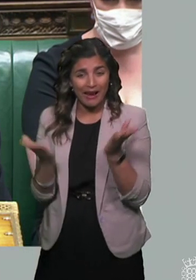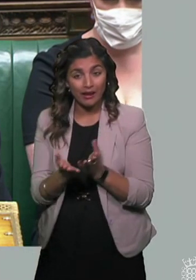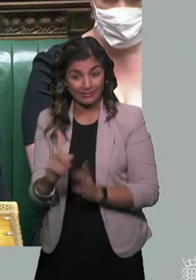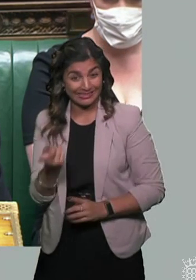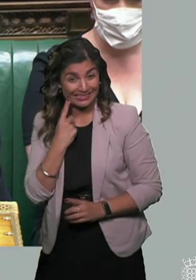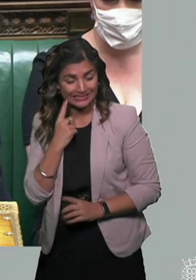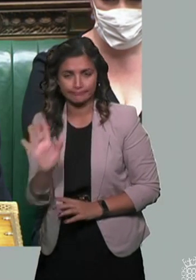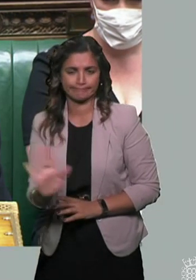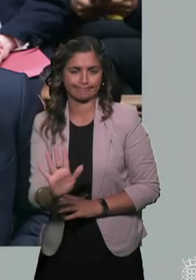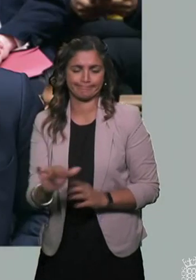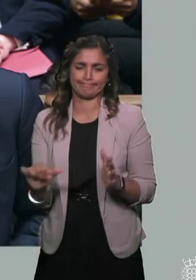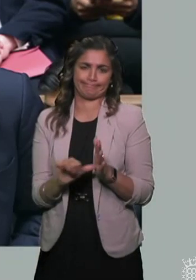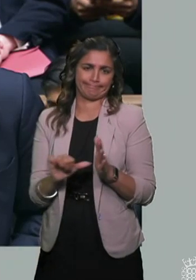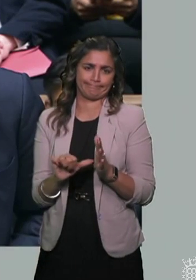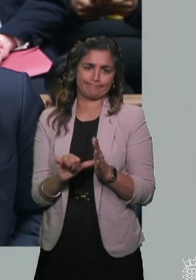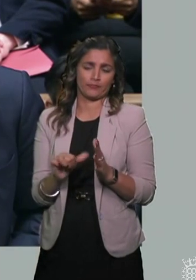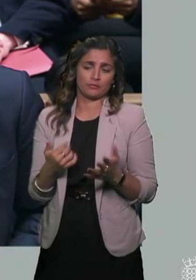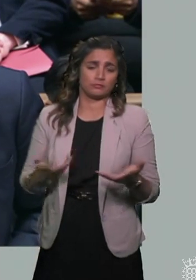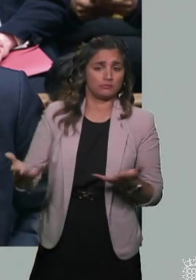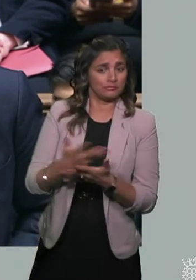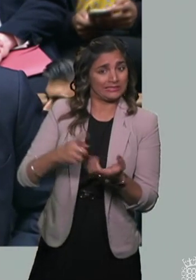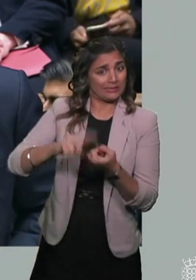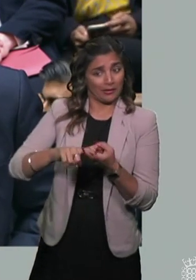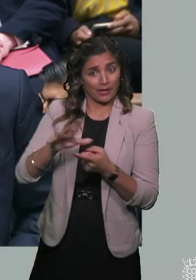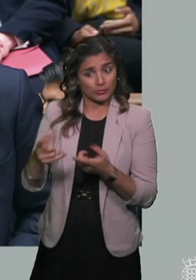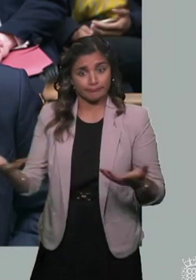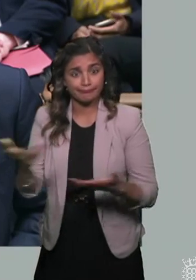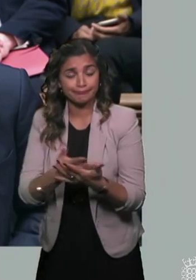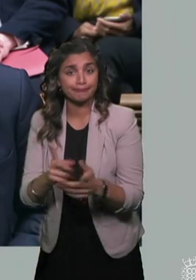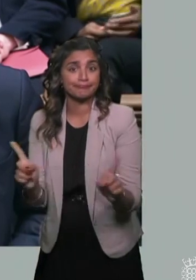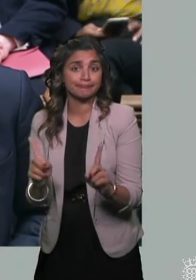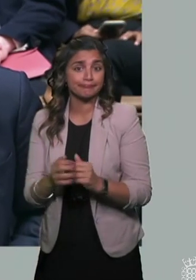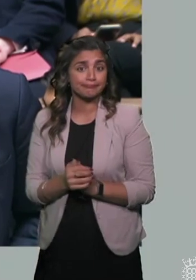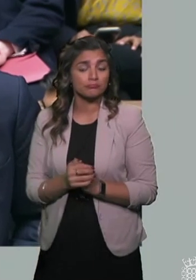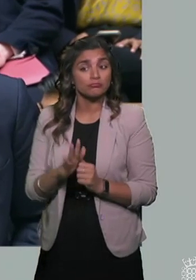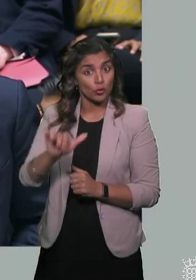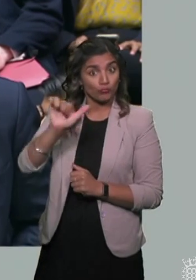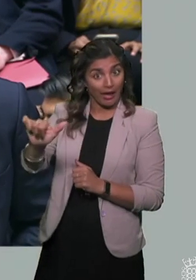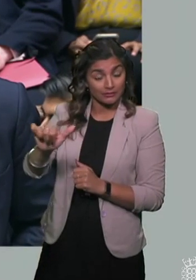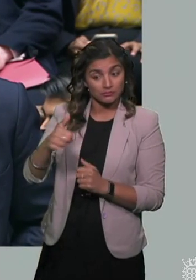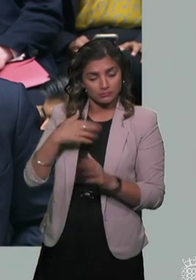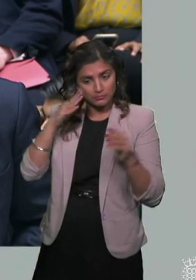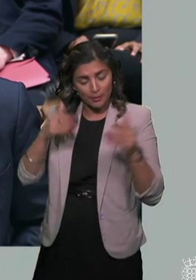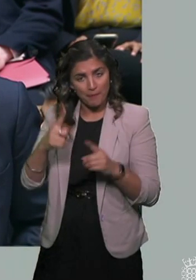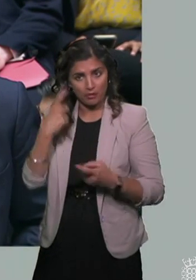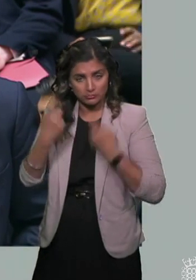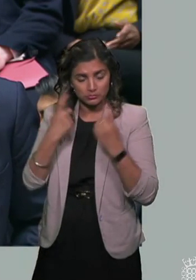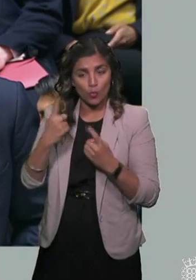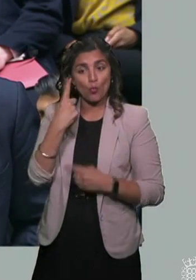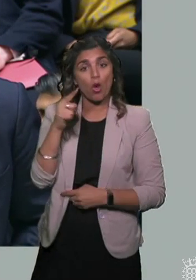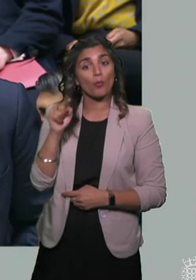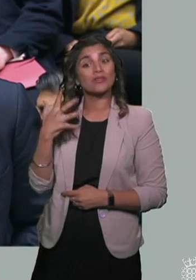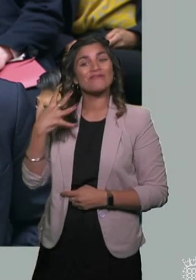It is in the balance. The right honourable Member for Doncaster North is right in what he says about the need to keep 1.5° alive.